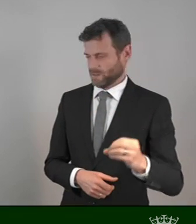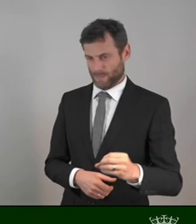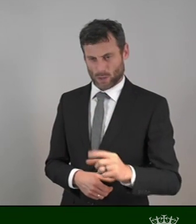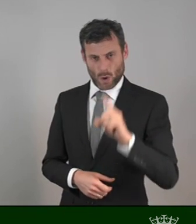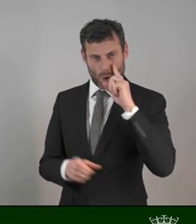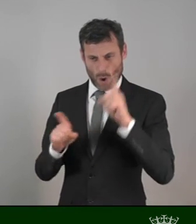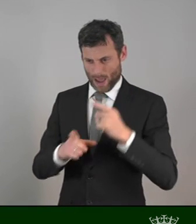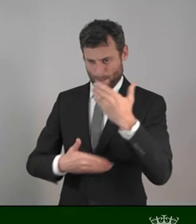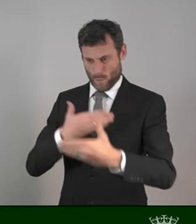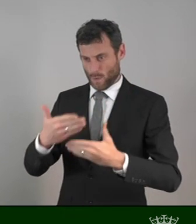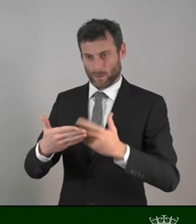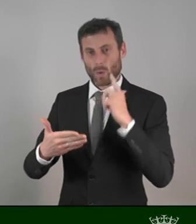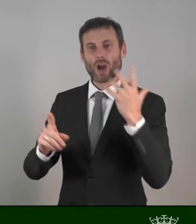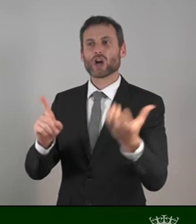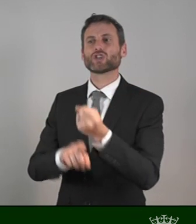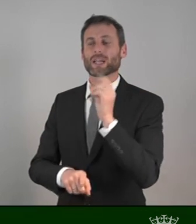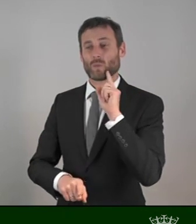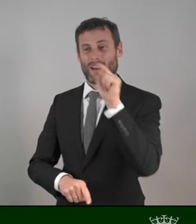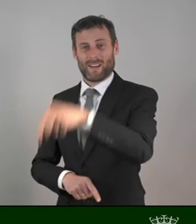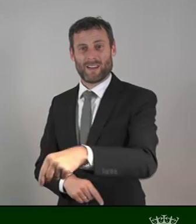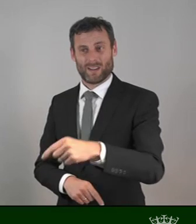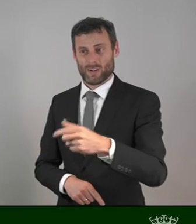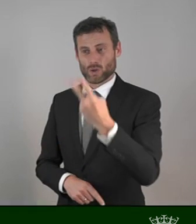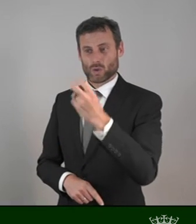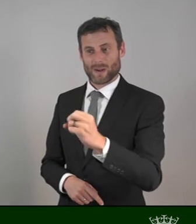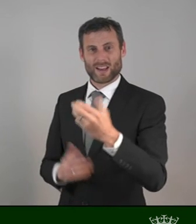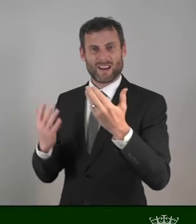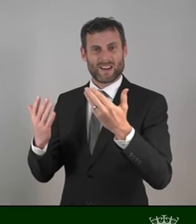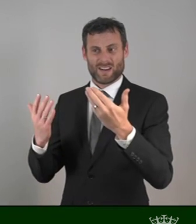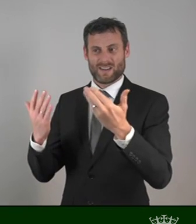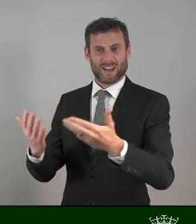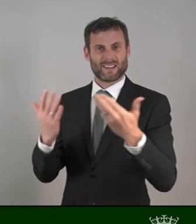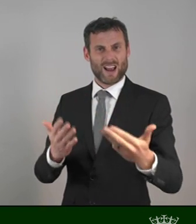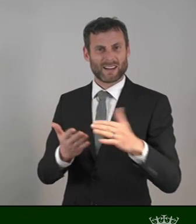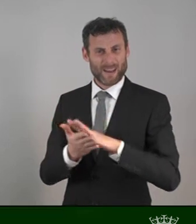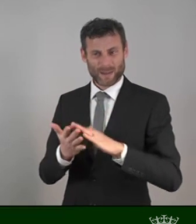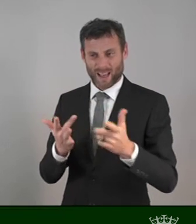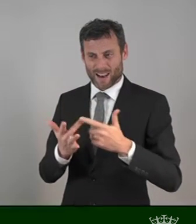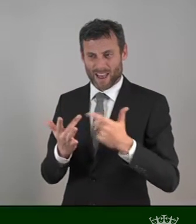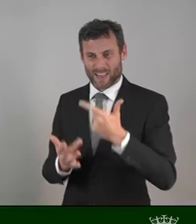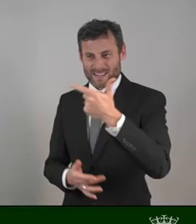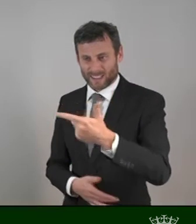Can we afford to wait another 79 years before we reach net zero in this country?